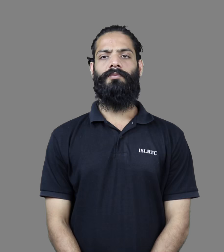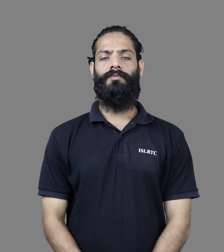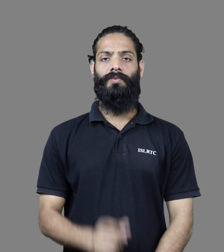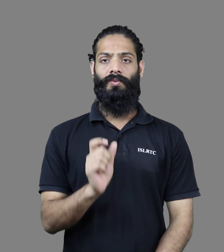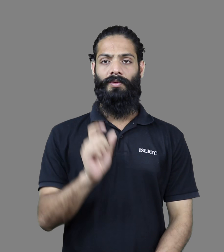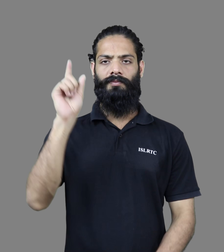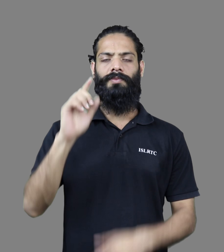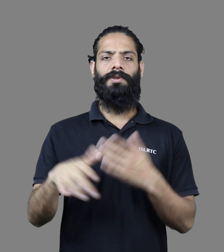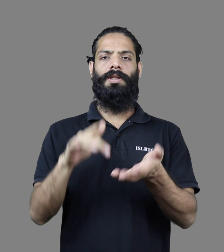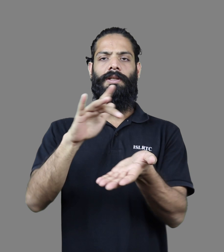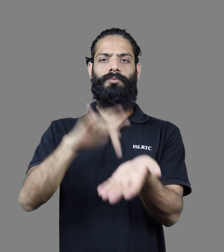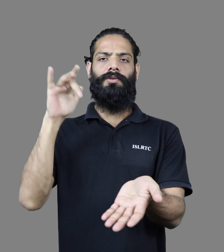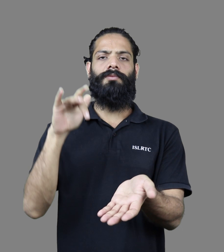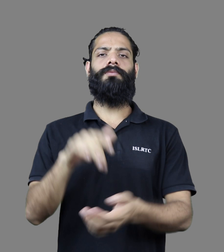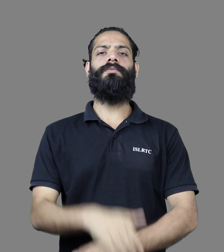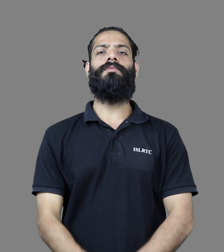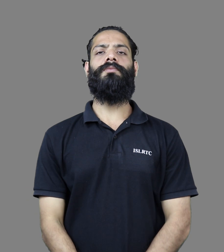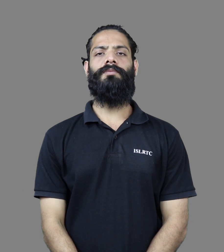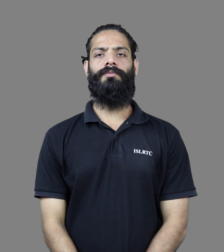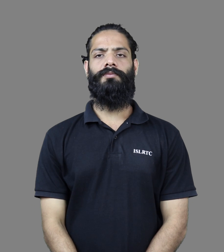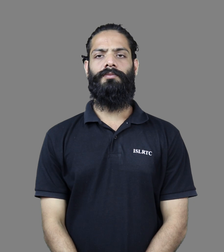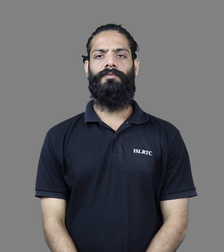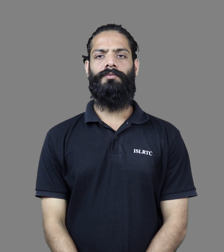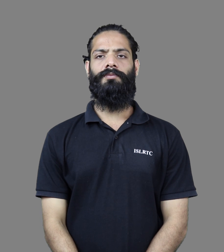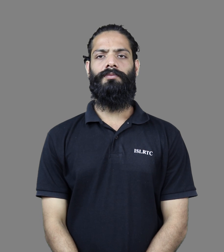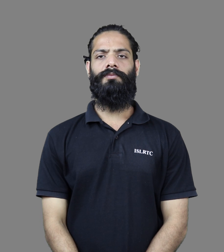Exploitation